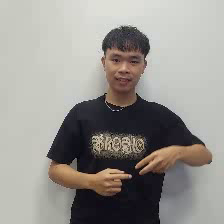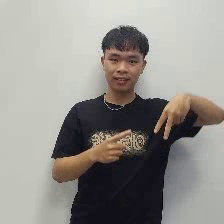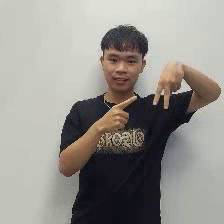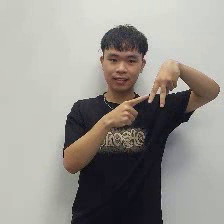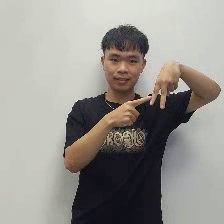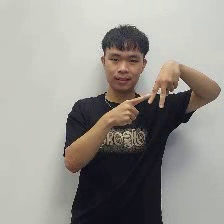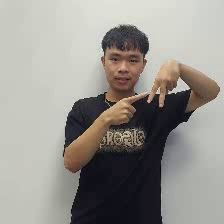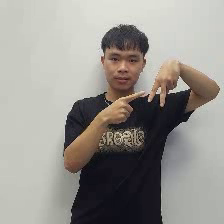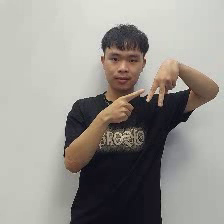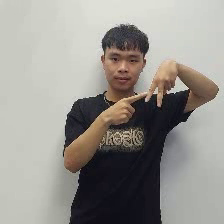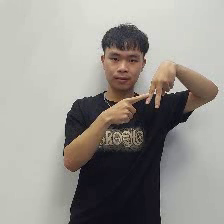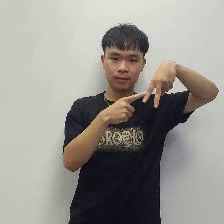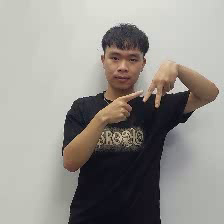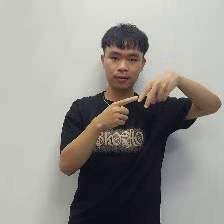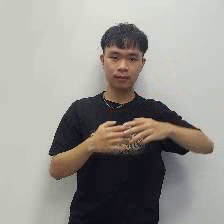Chân